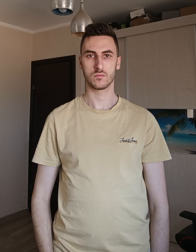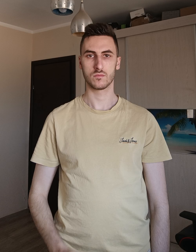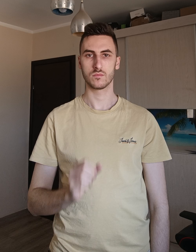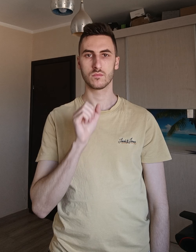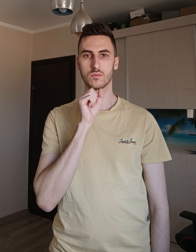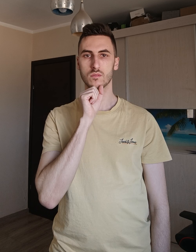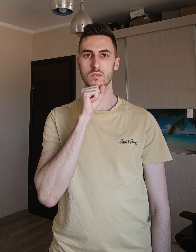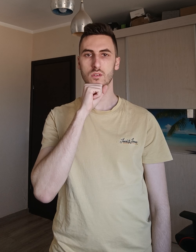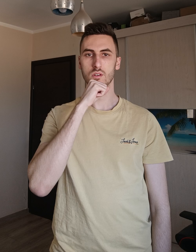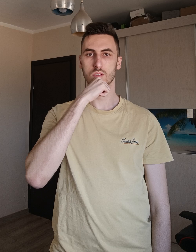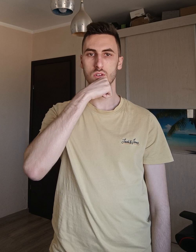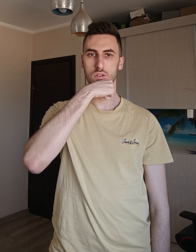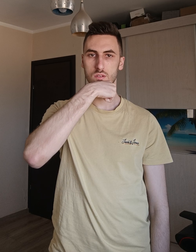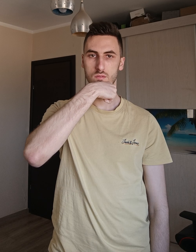ישן